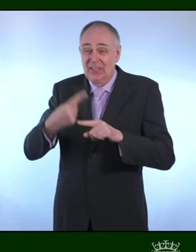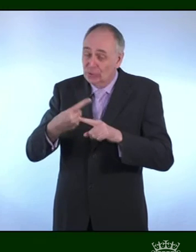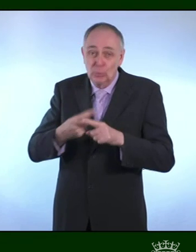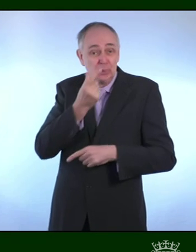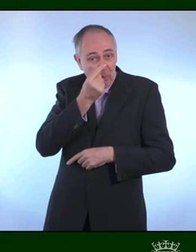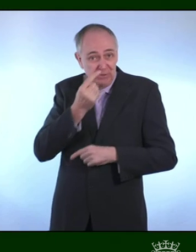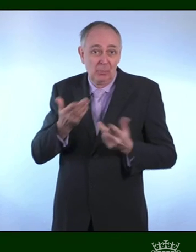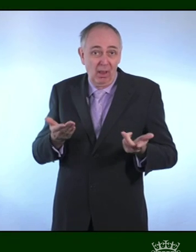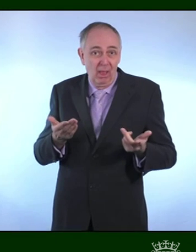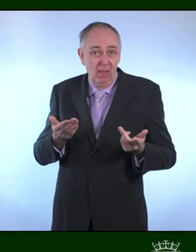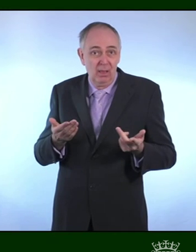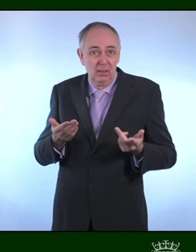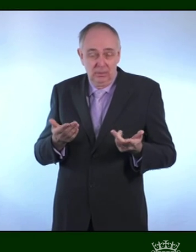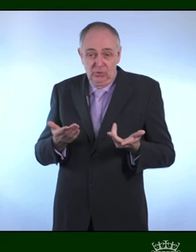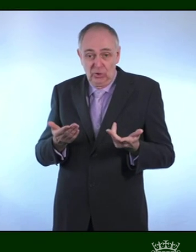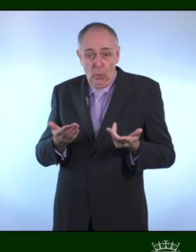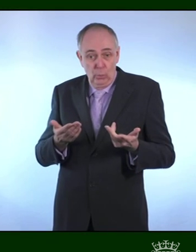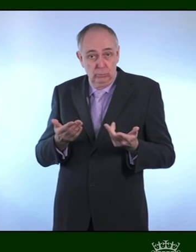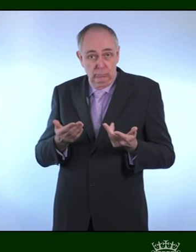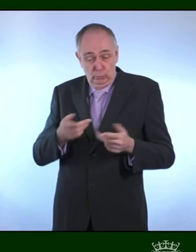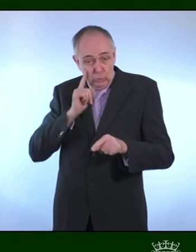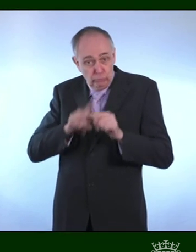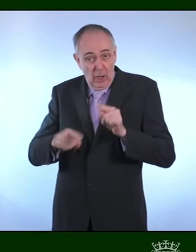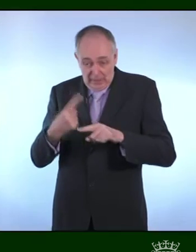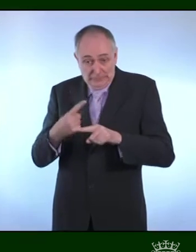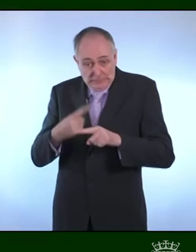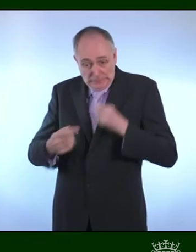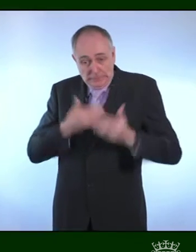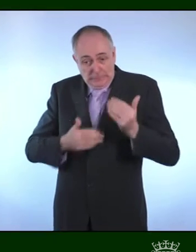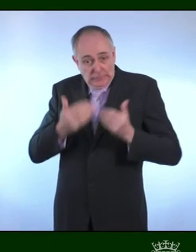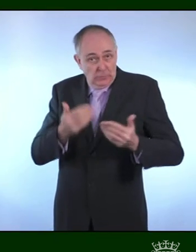The answer to his question is that we will do it as fast as possible.